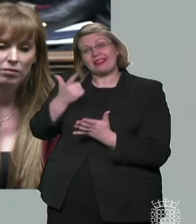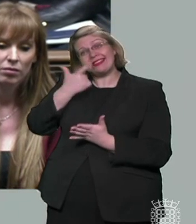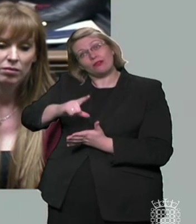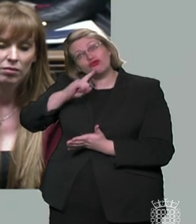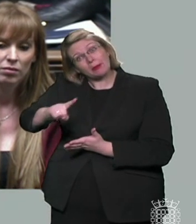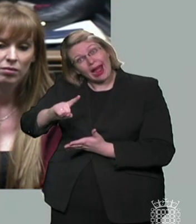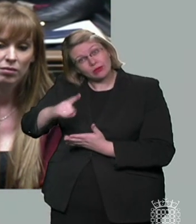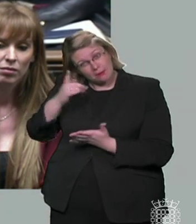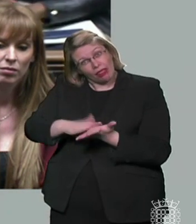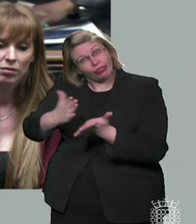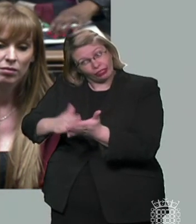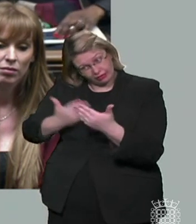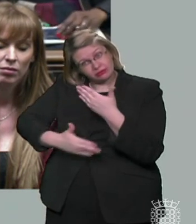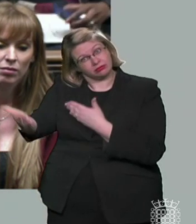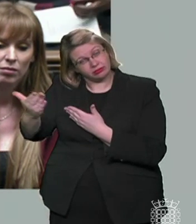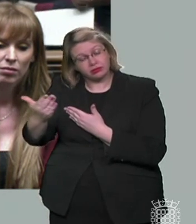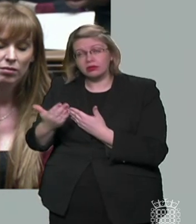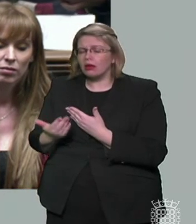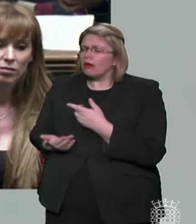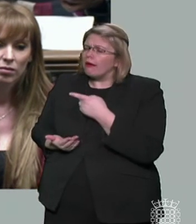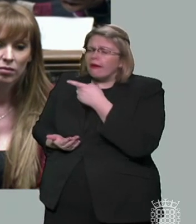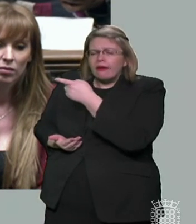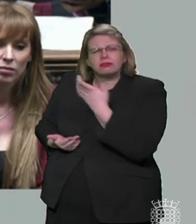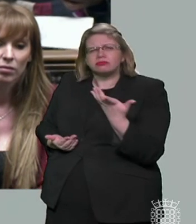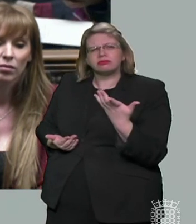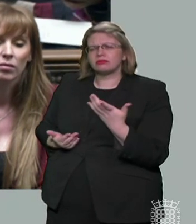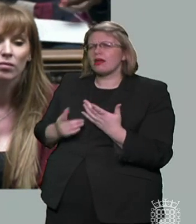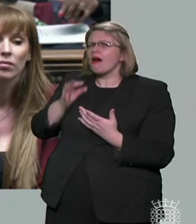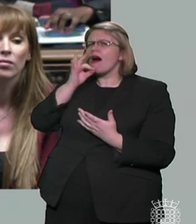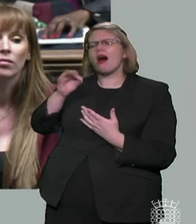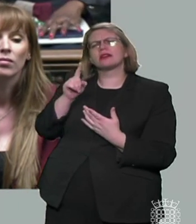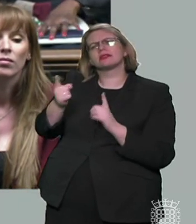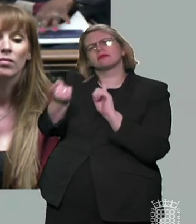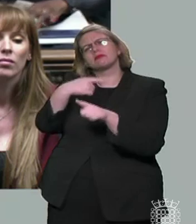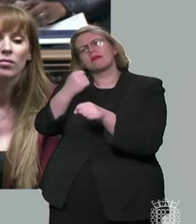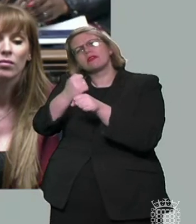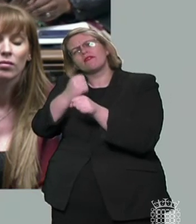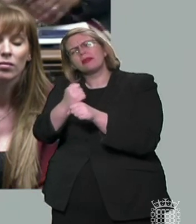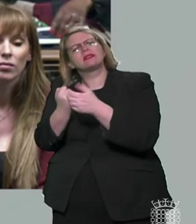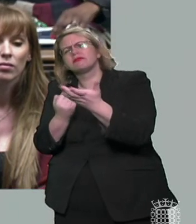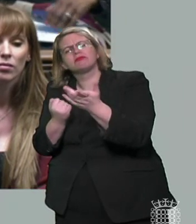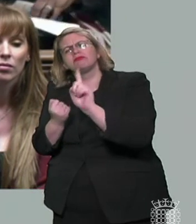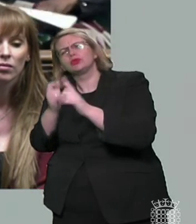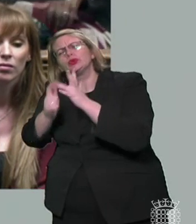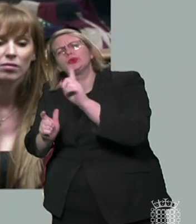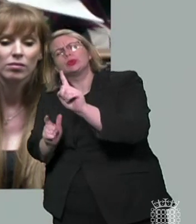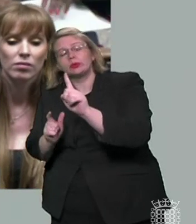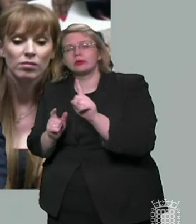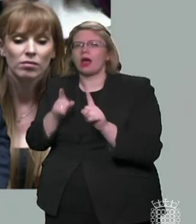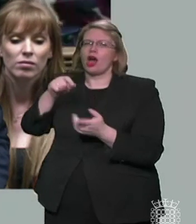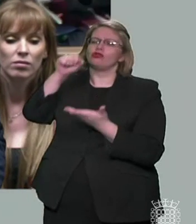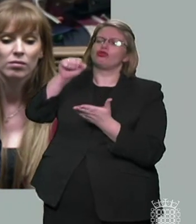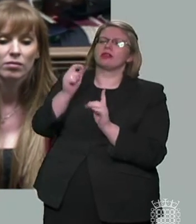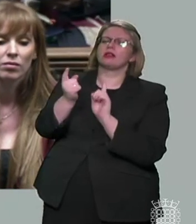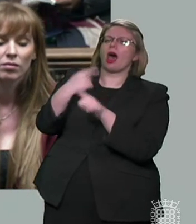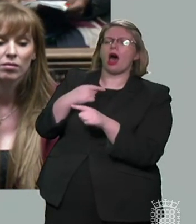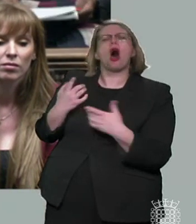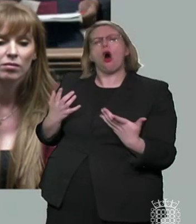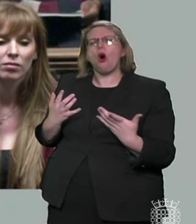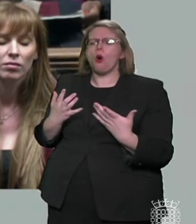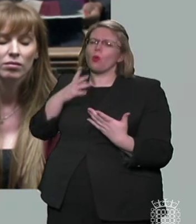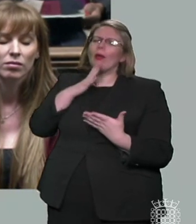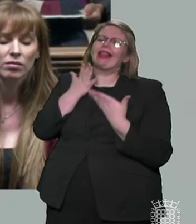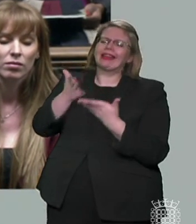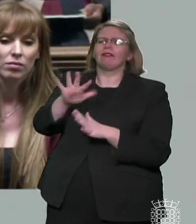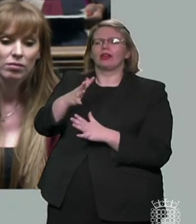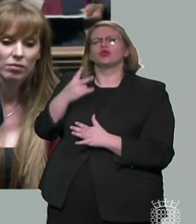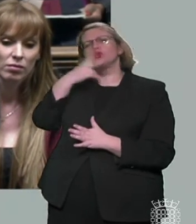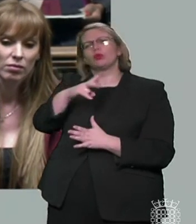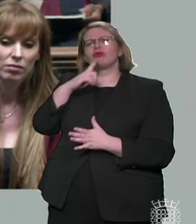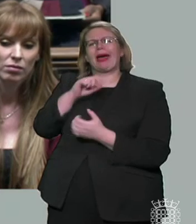What is the Chancellor’s solution? A forced £200 loan for every household, to be paid back in mandatory instalments over five years.